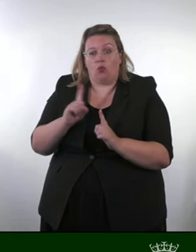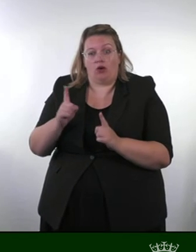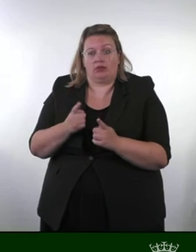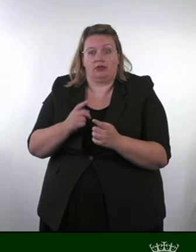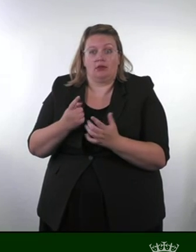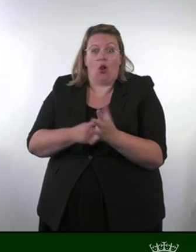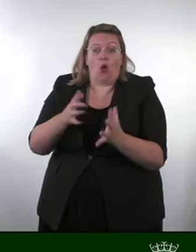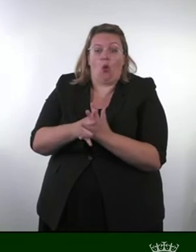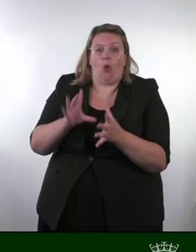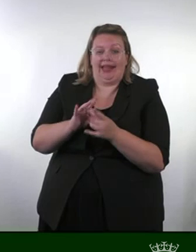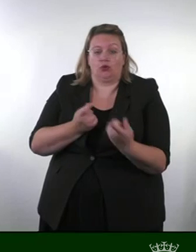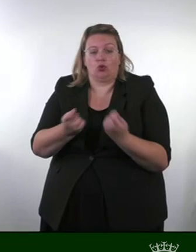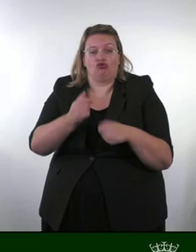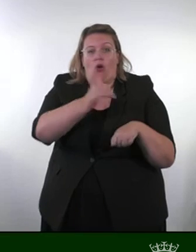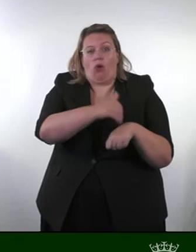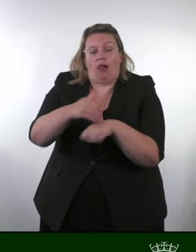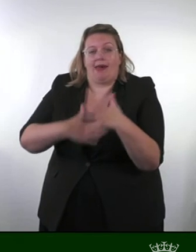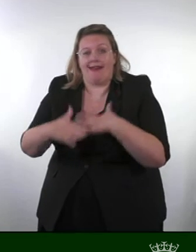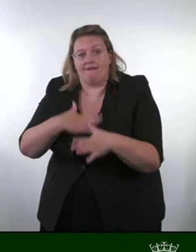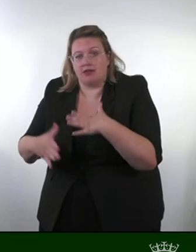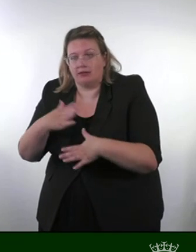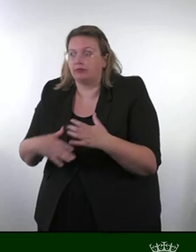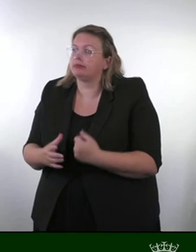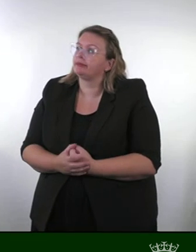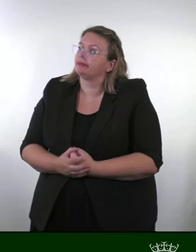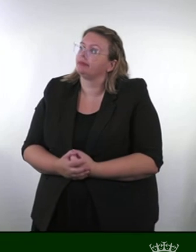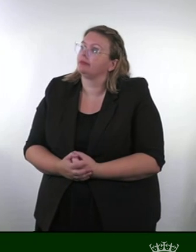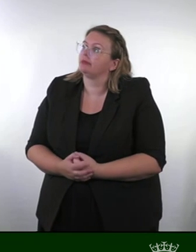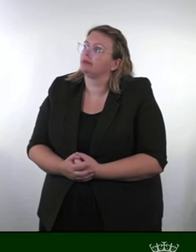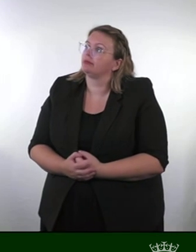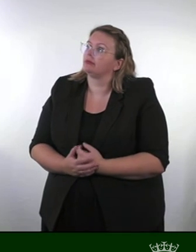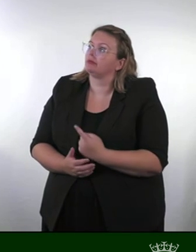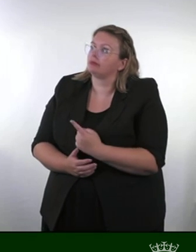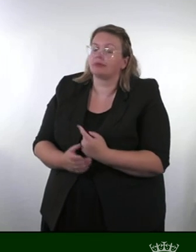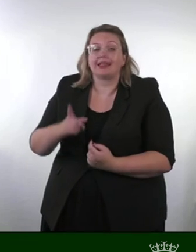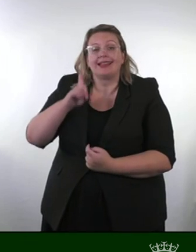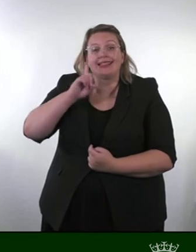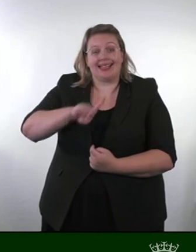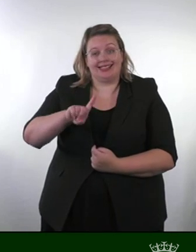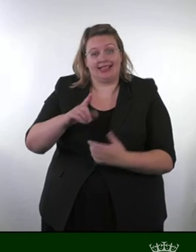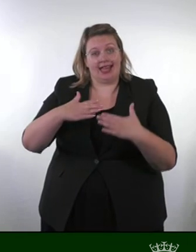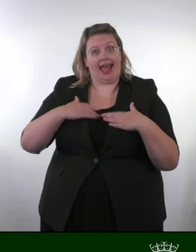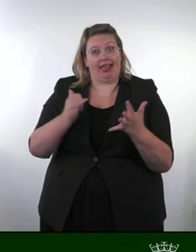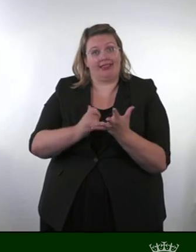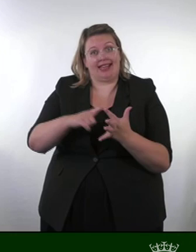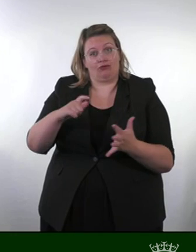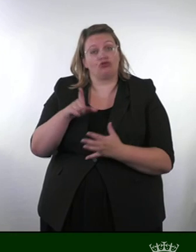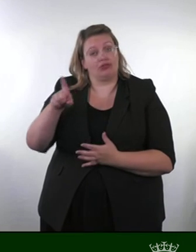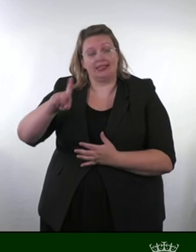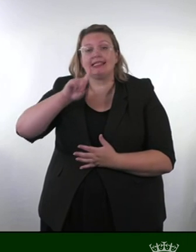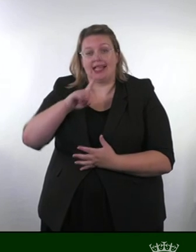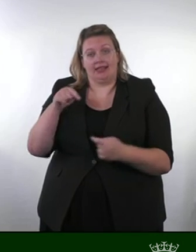Yesterday, the Health Secretary said, and I quote:“We have the largest testing system imaginable.”—[Official Report, 8 September 2020; Vol.